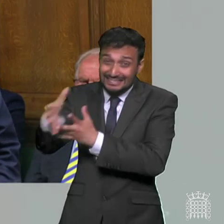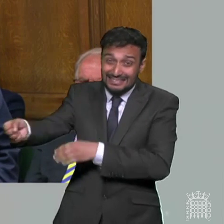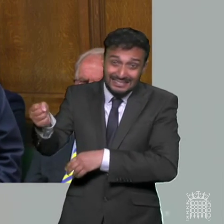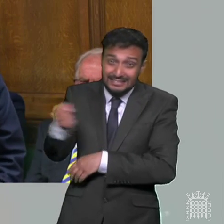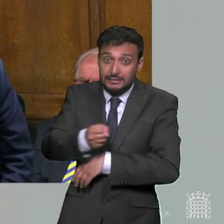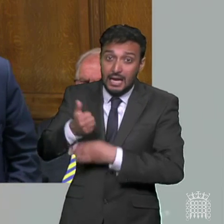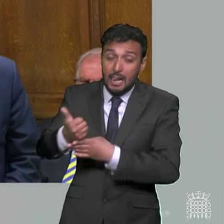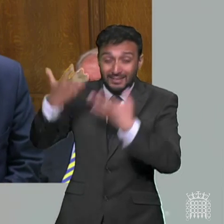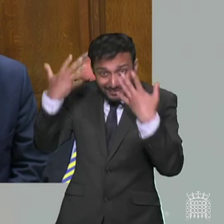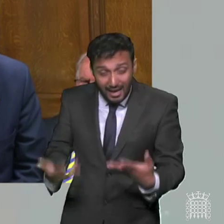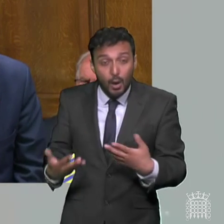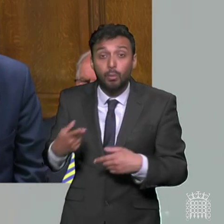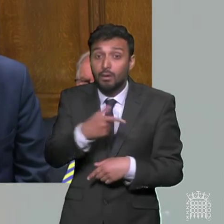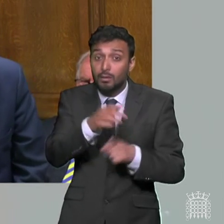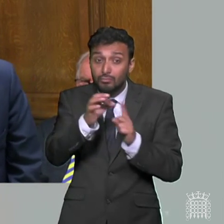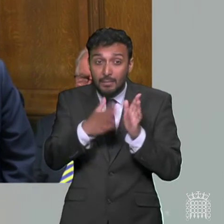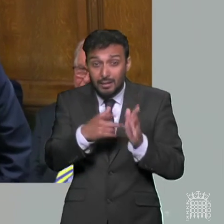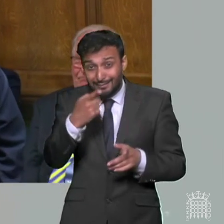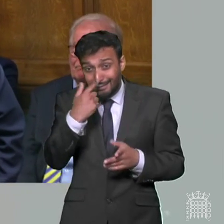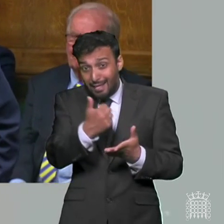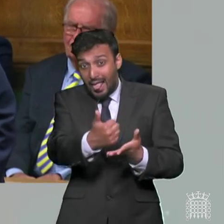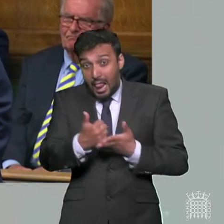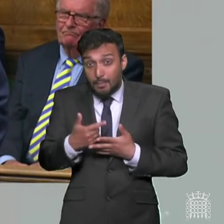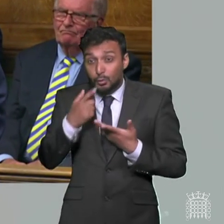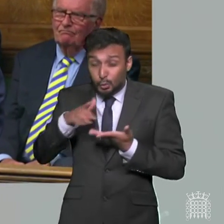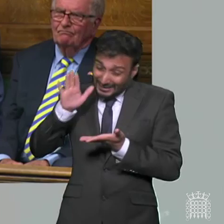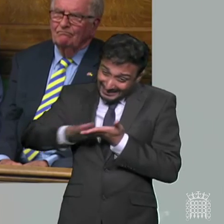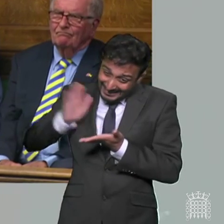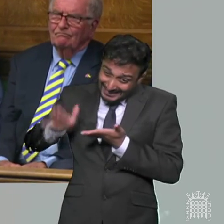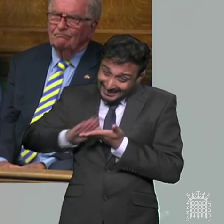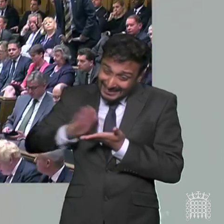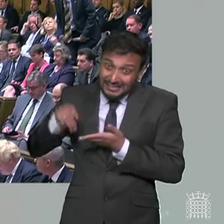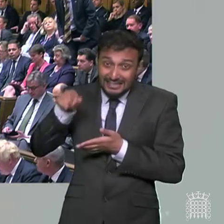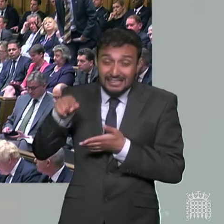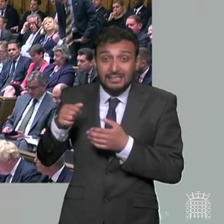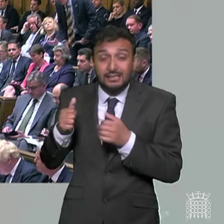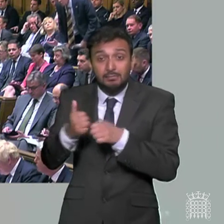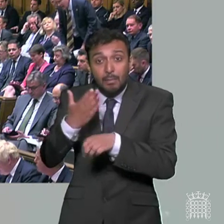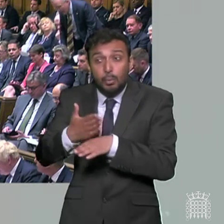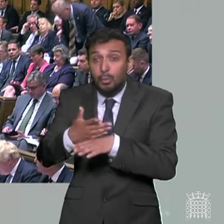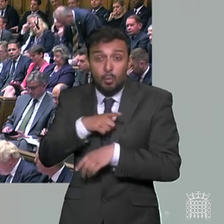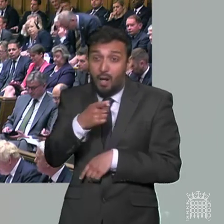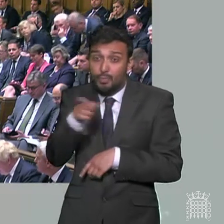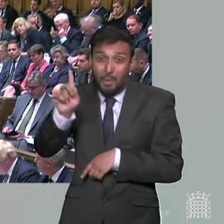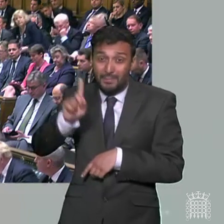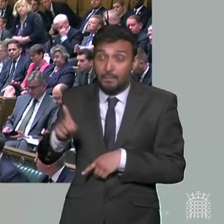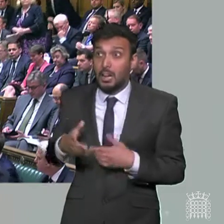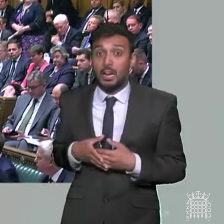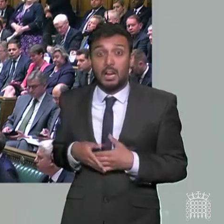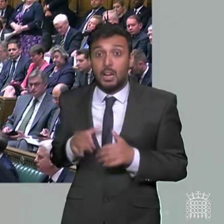Will the Prime Minister help us cut through that red tape and help these people, as we owe them a debt of obligation and time is running out?